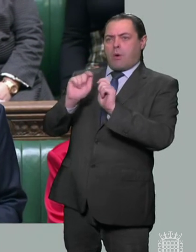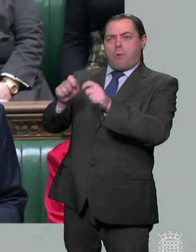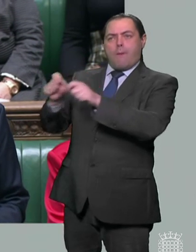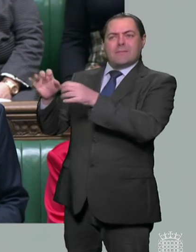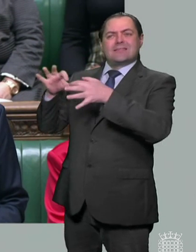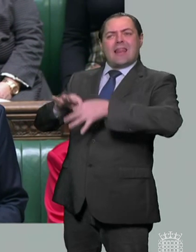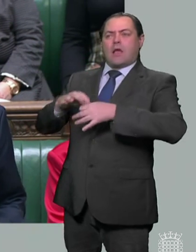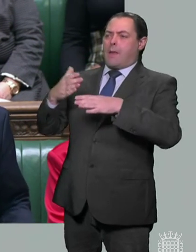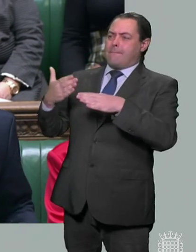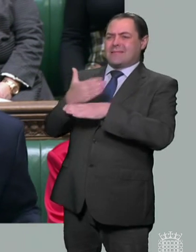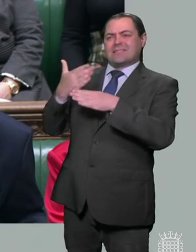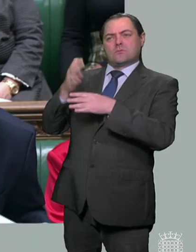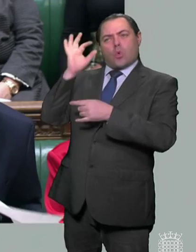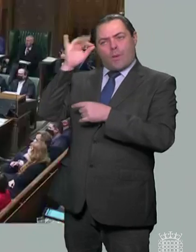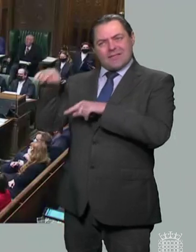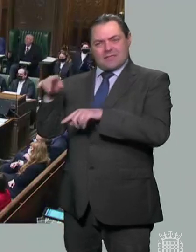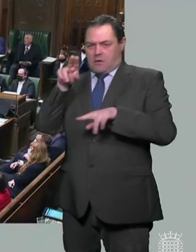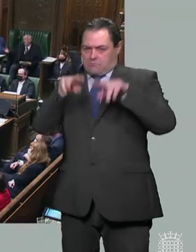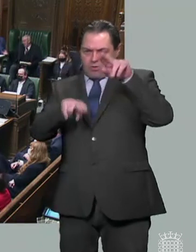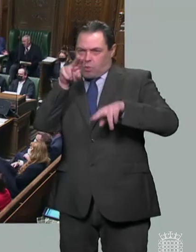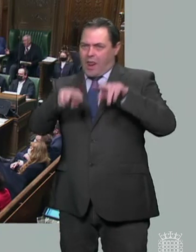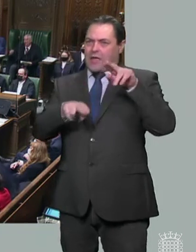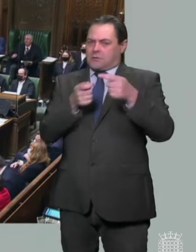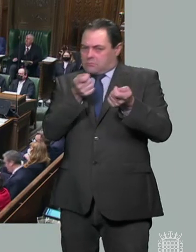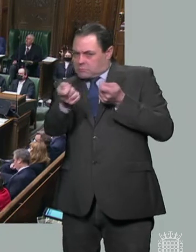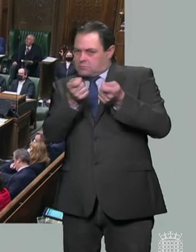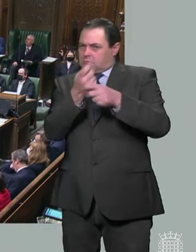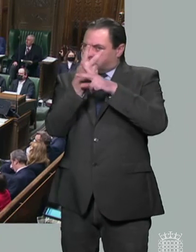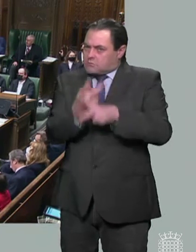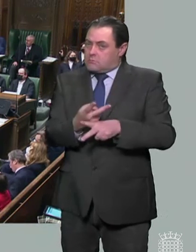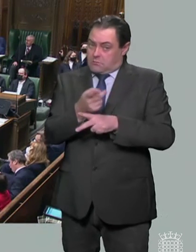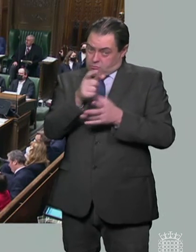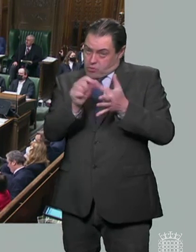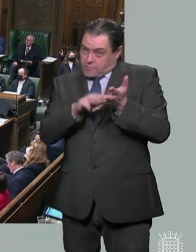Will the Prime Minister take those steps?